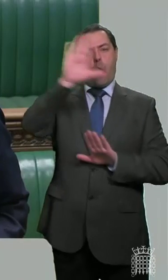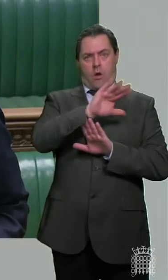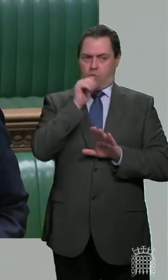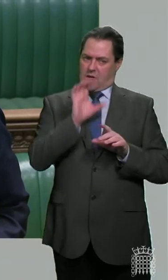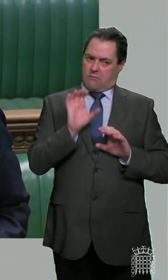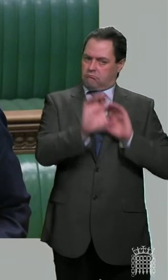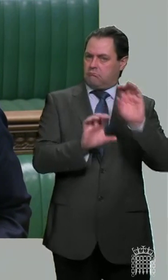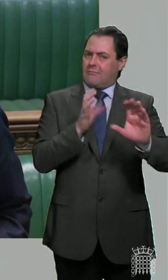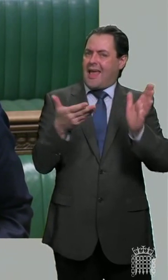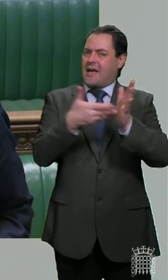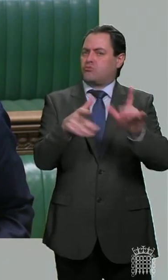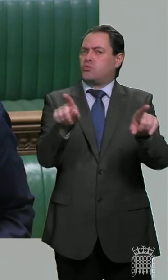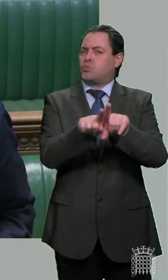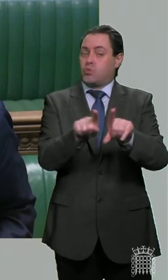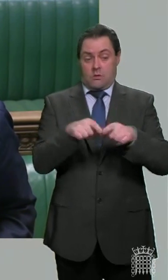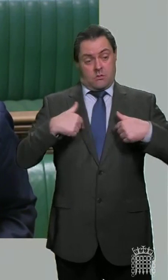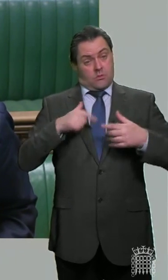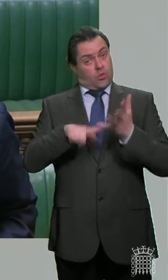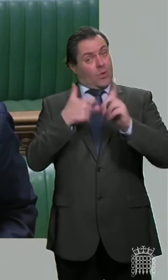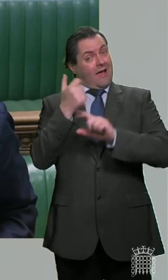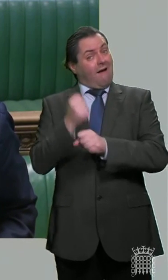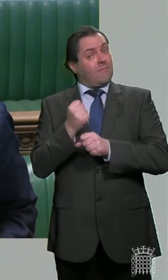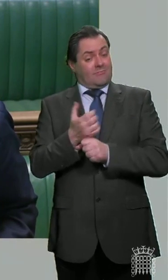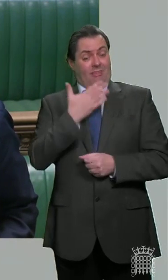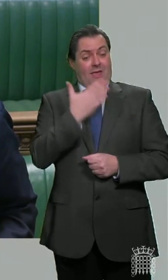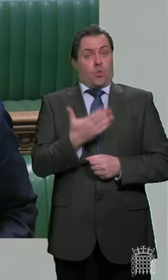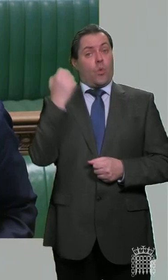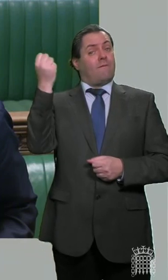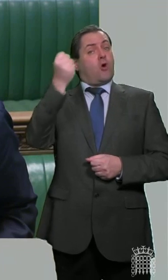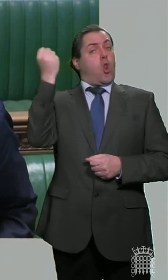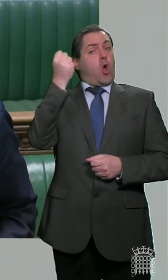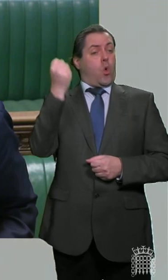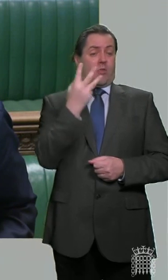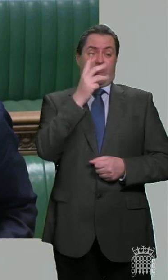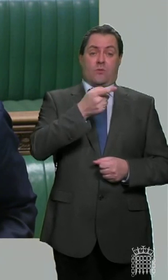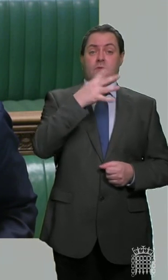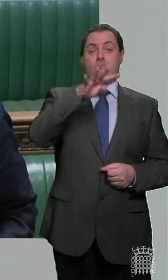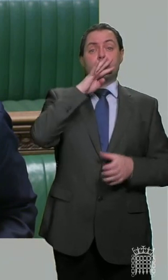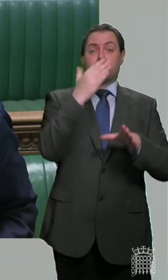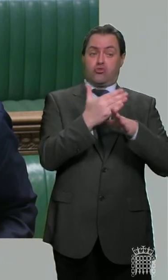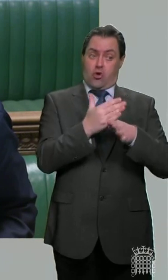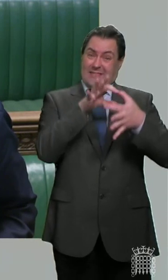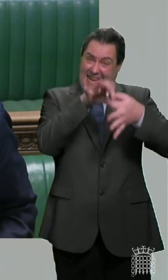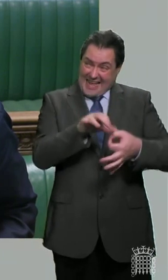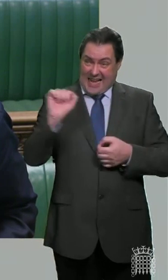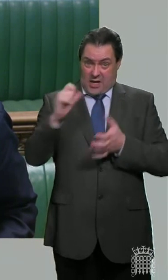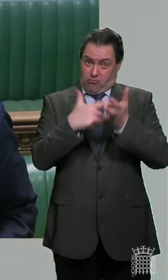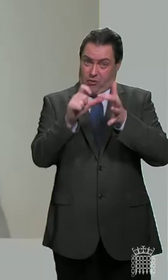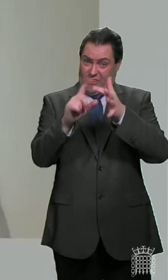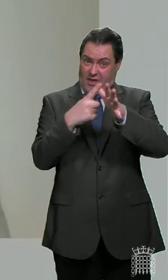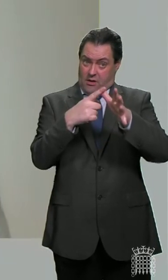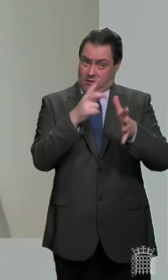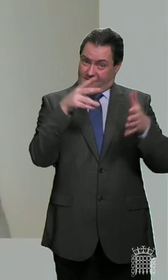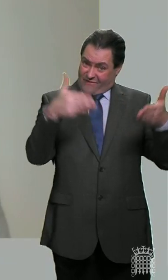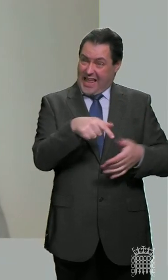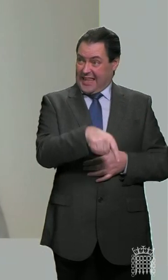It is thanks to the UK Government that the furlough scheme has supported 3,400 jobs in her constituency alone.